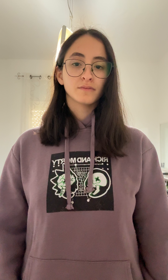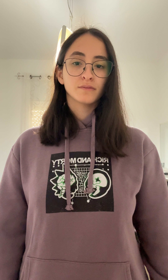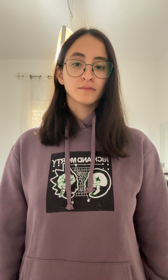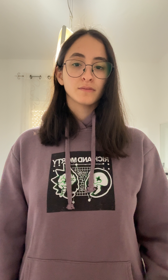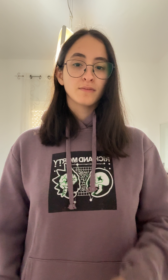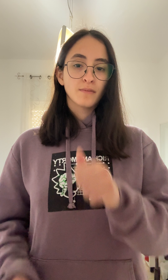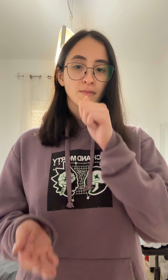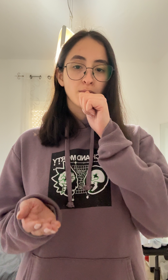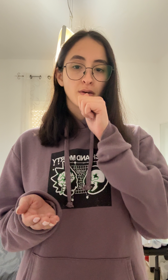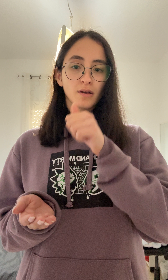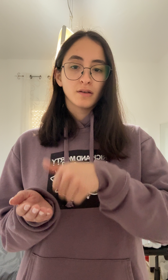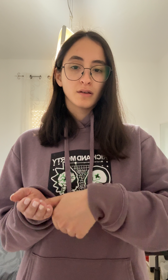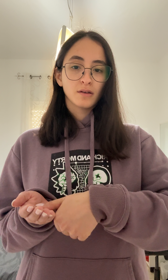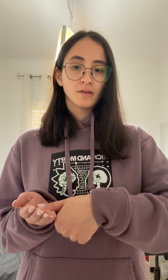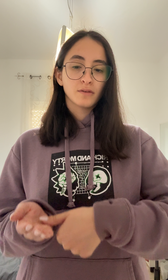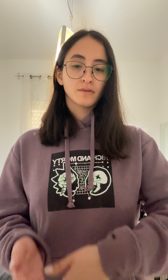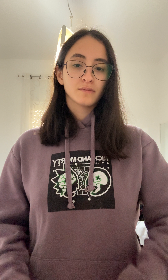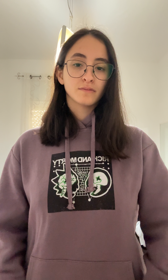בנק